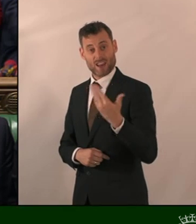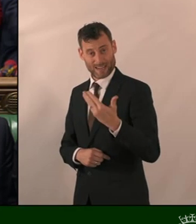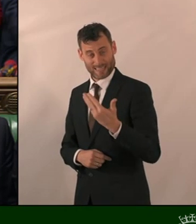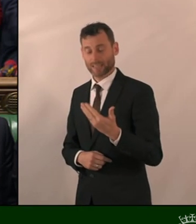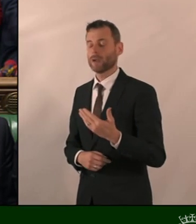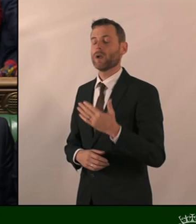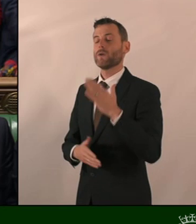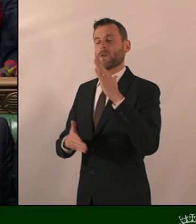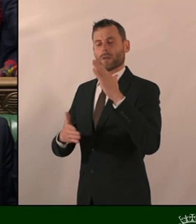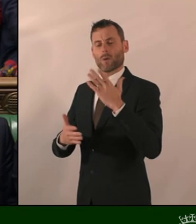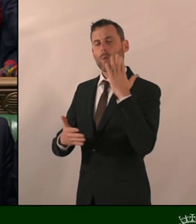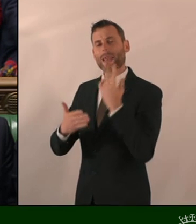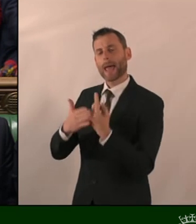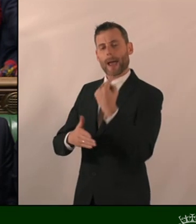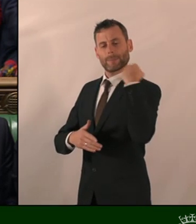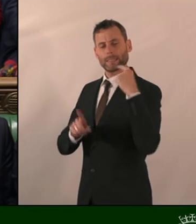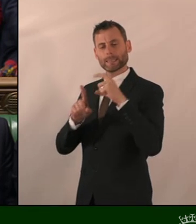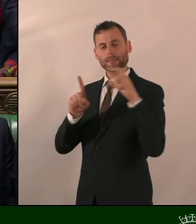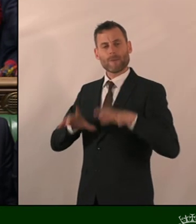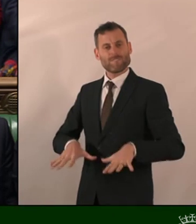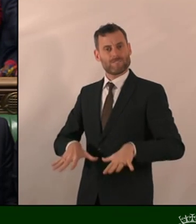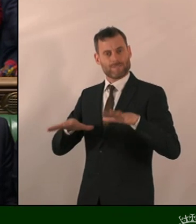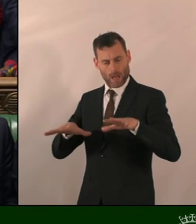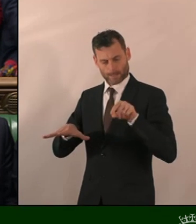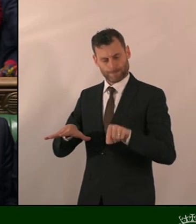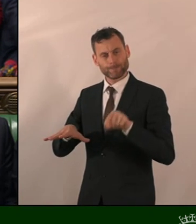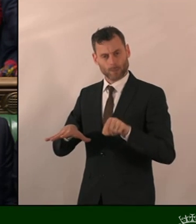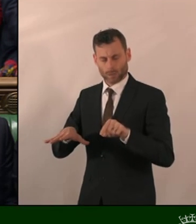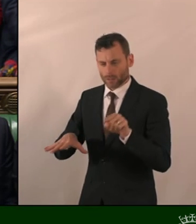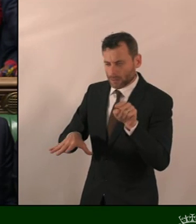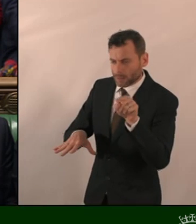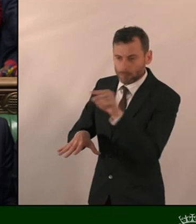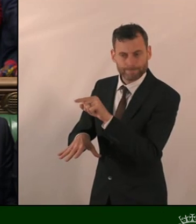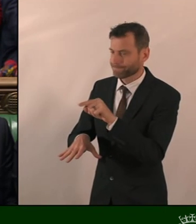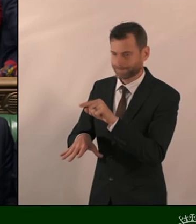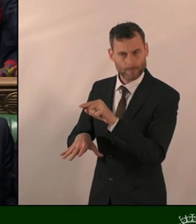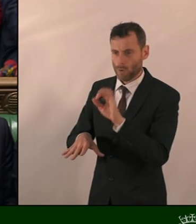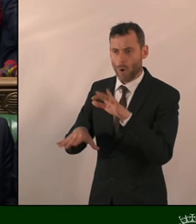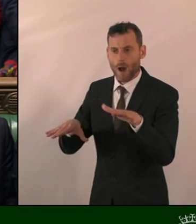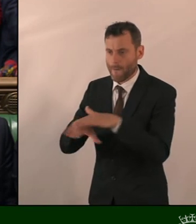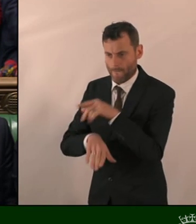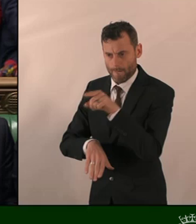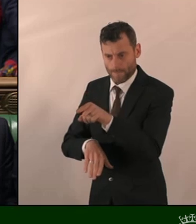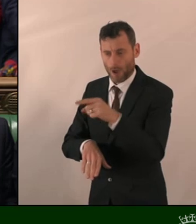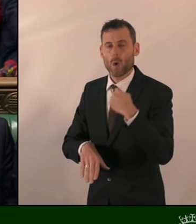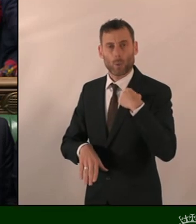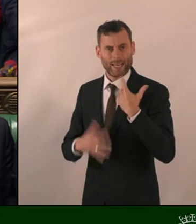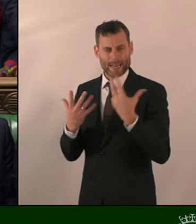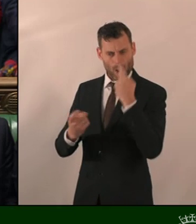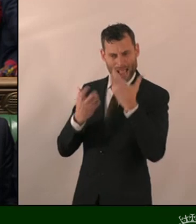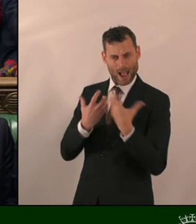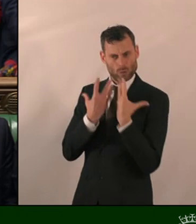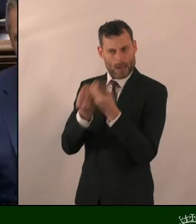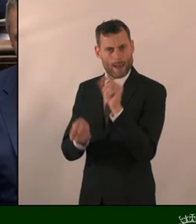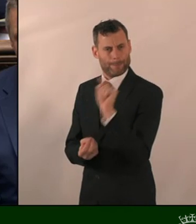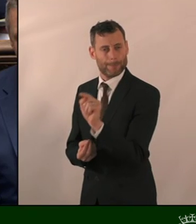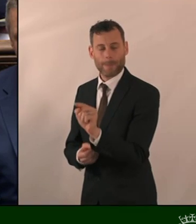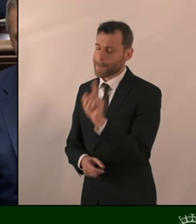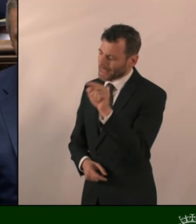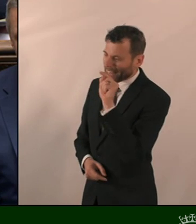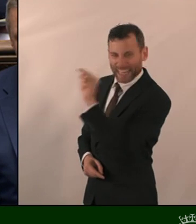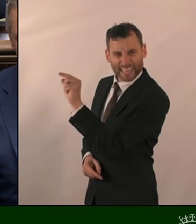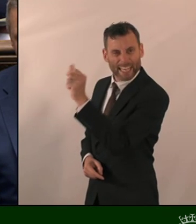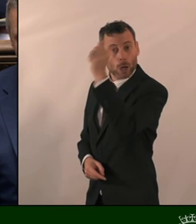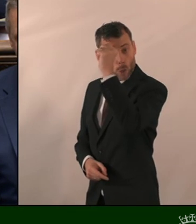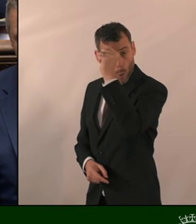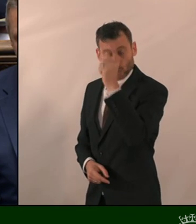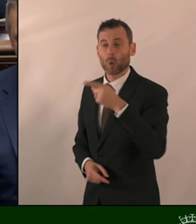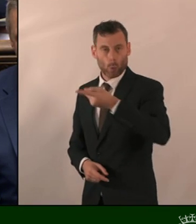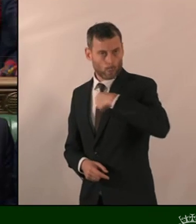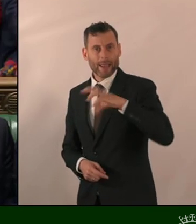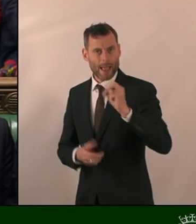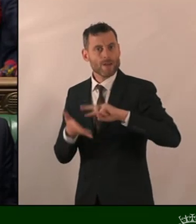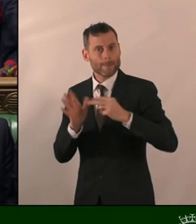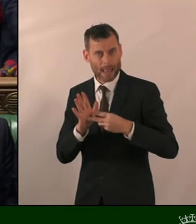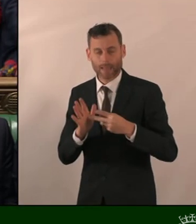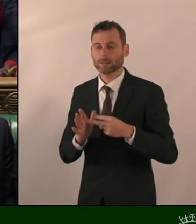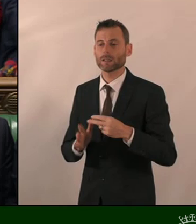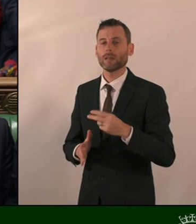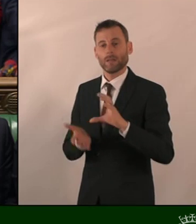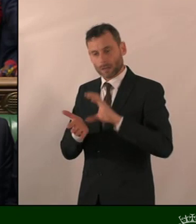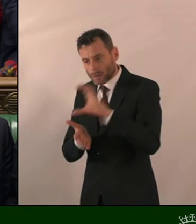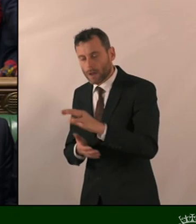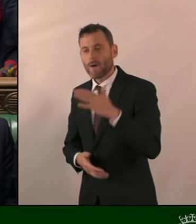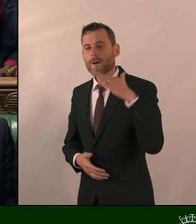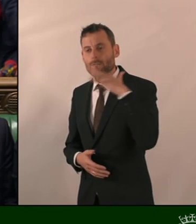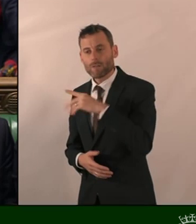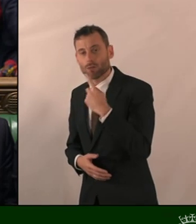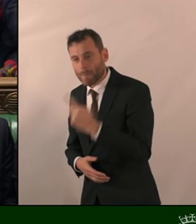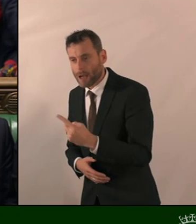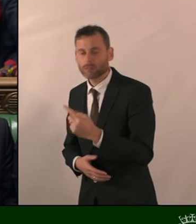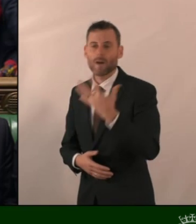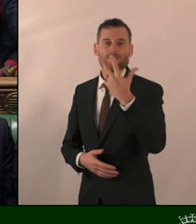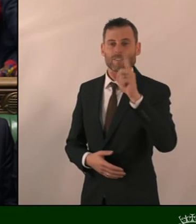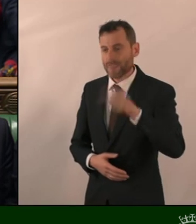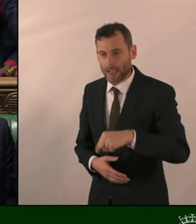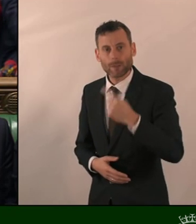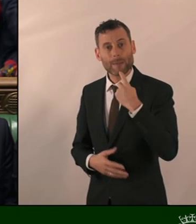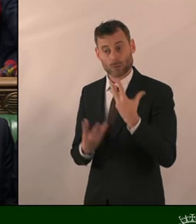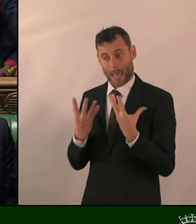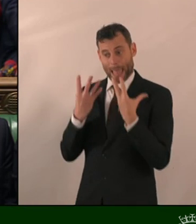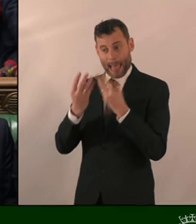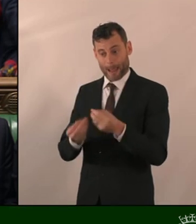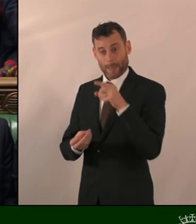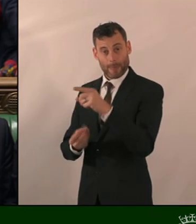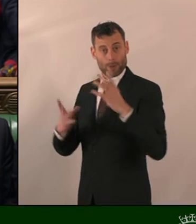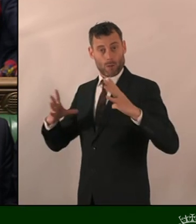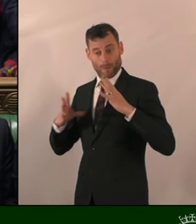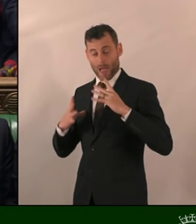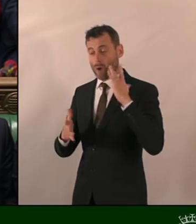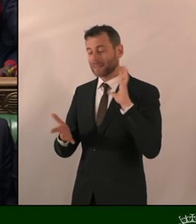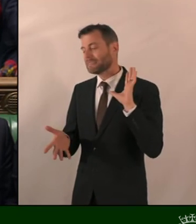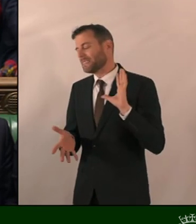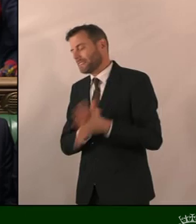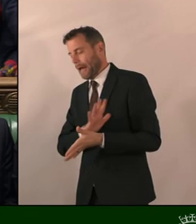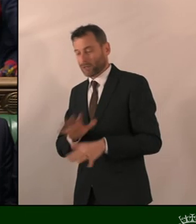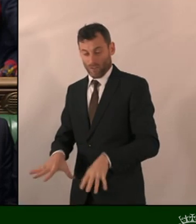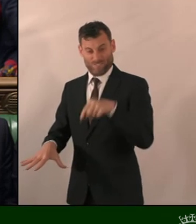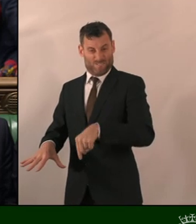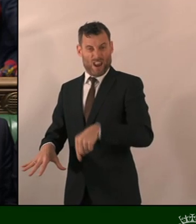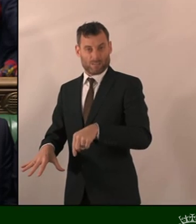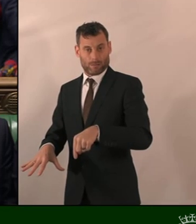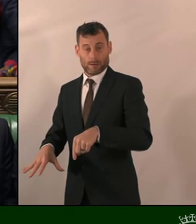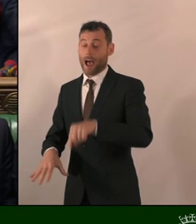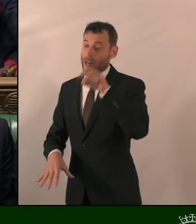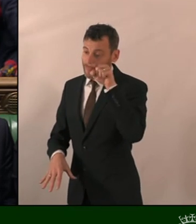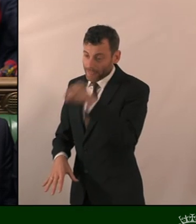Since last December’s events, we are now looking at what we can do to protect households that do not have proper insurance, but the right honourable Gentleman also knows that there are measures in place to ensure that householders get £500 and £5,000 to compensate themselves for the worst damage that flooding can do.